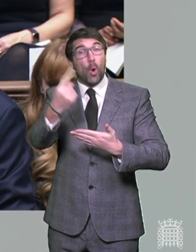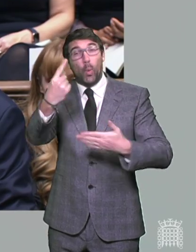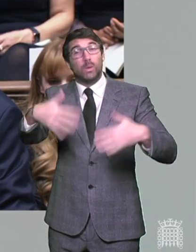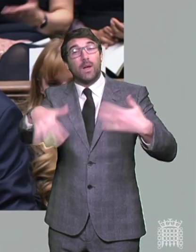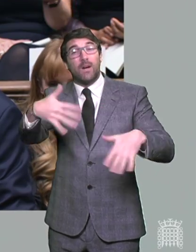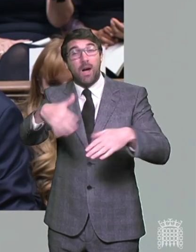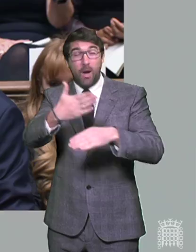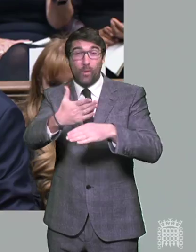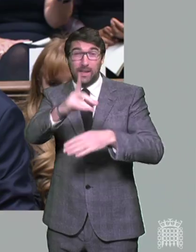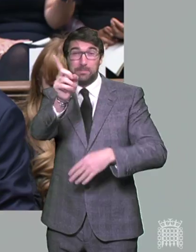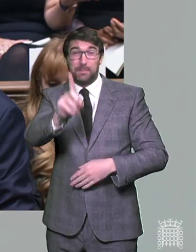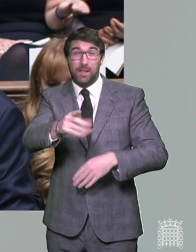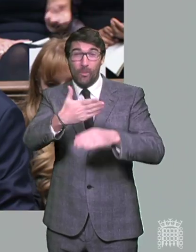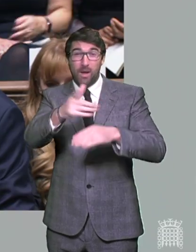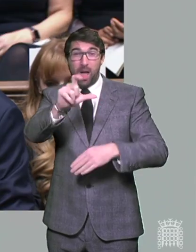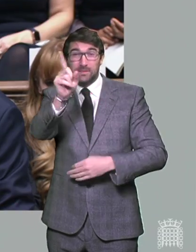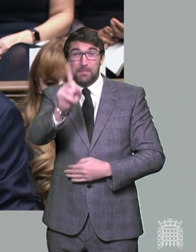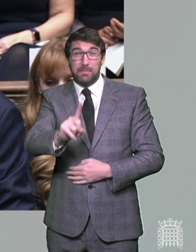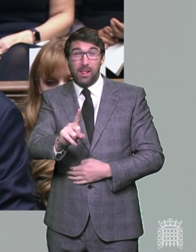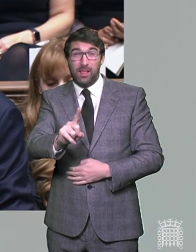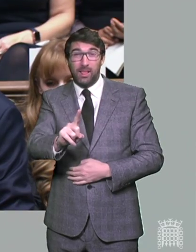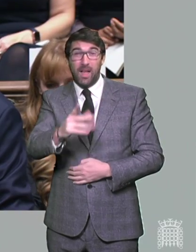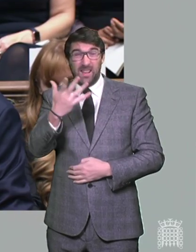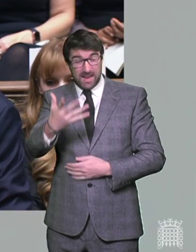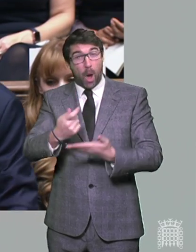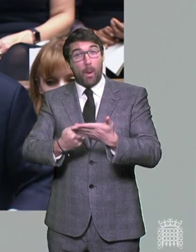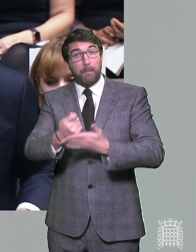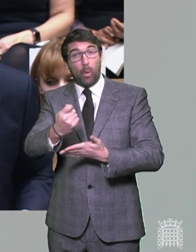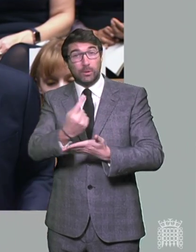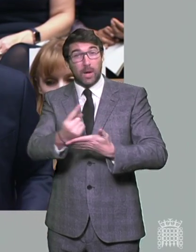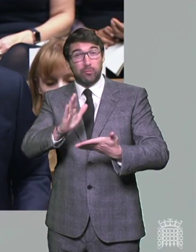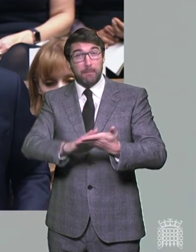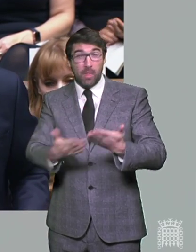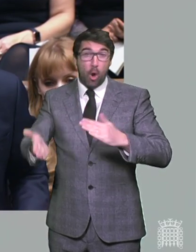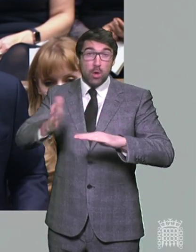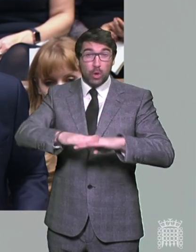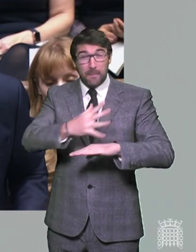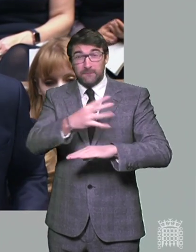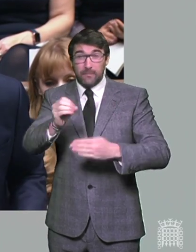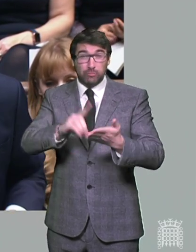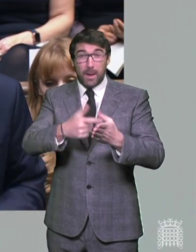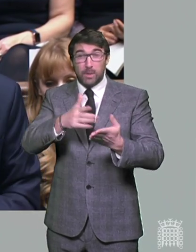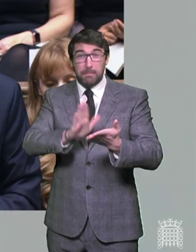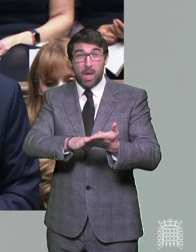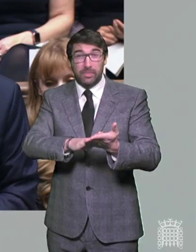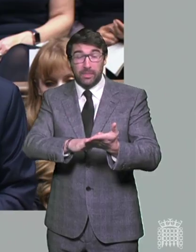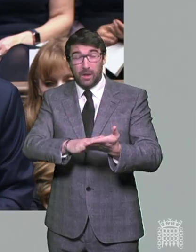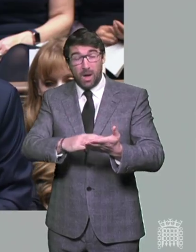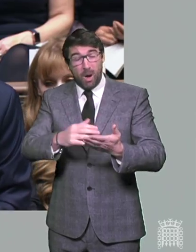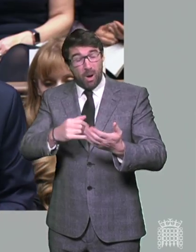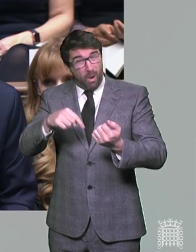Working people will have to pay £500 more a month on their mortgages, and what is the Prime Minister’s response?